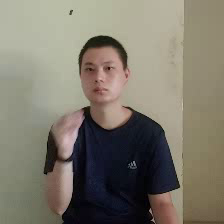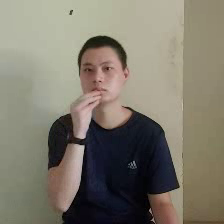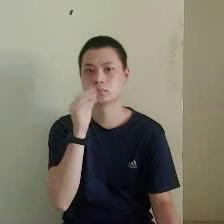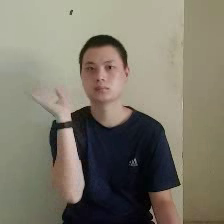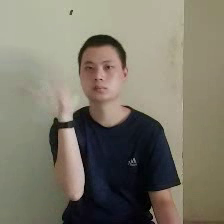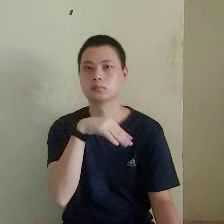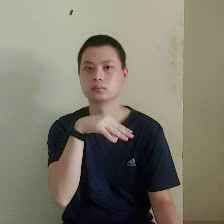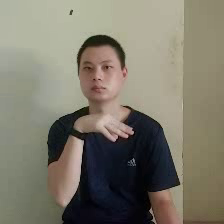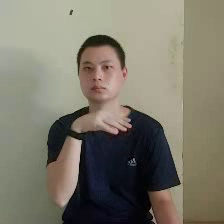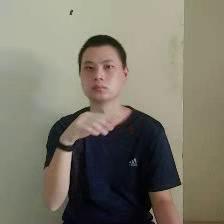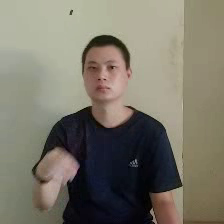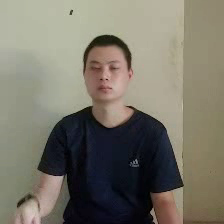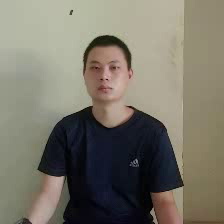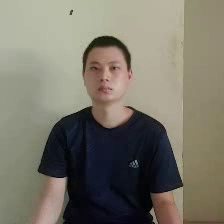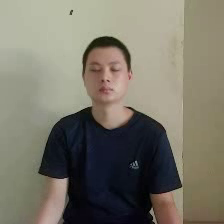Nói xấu